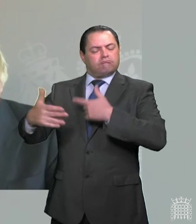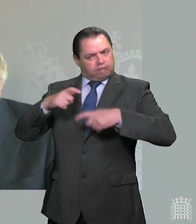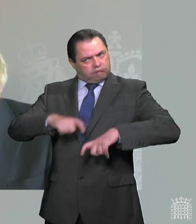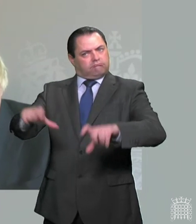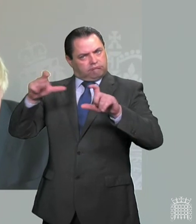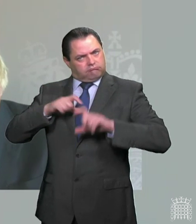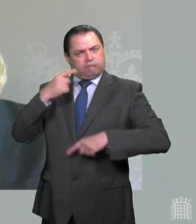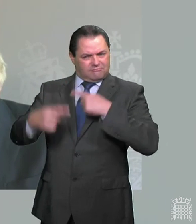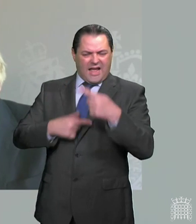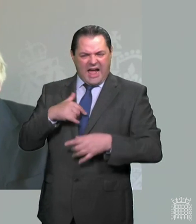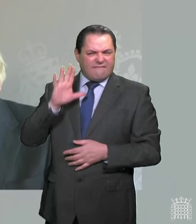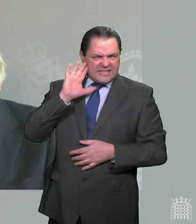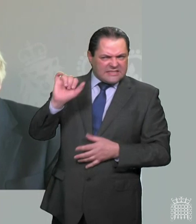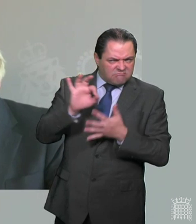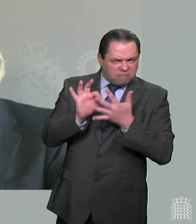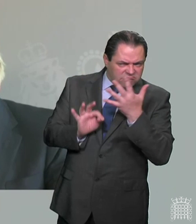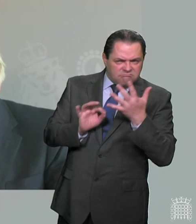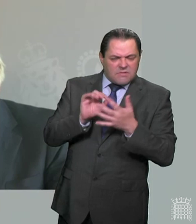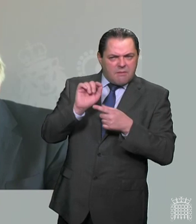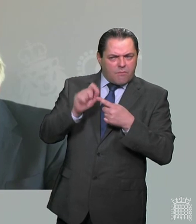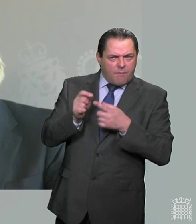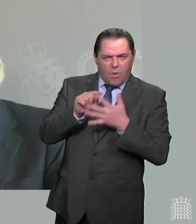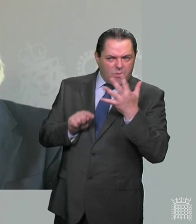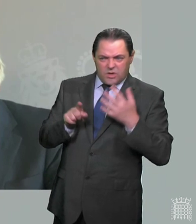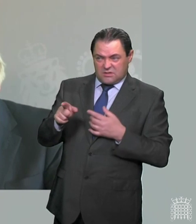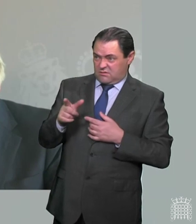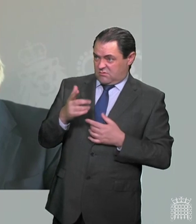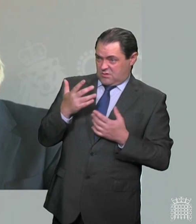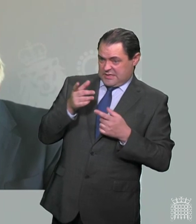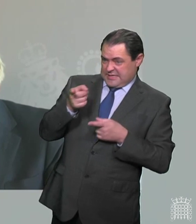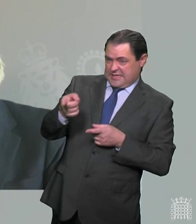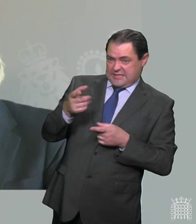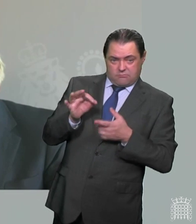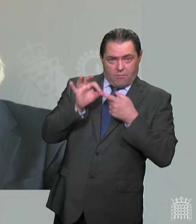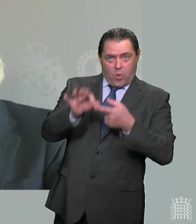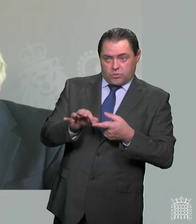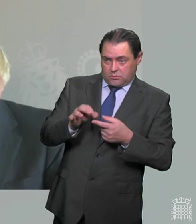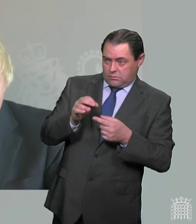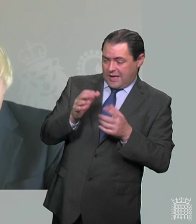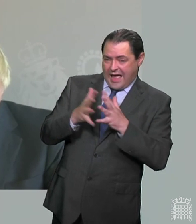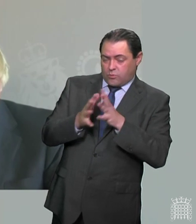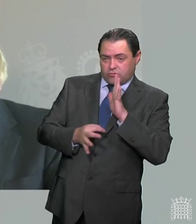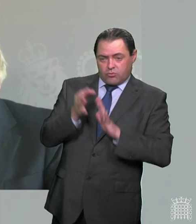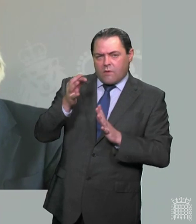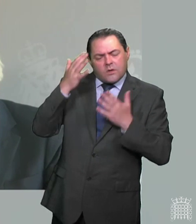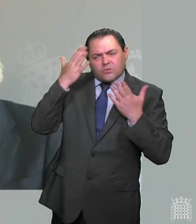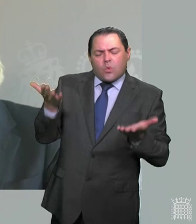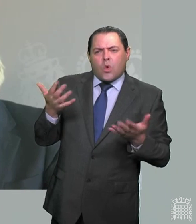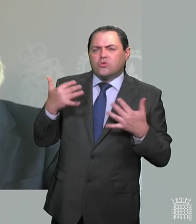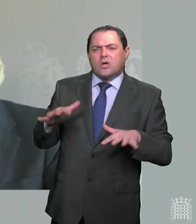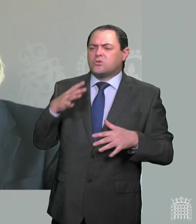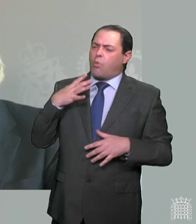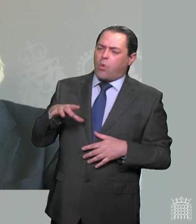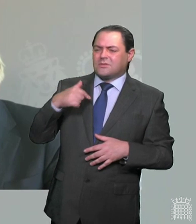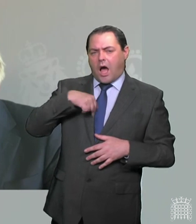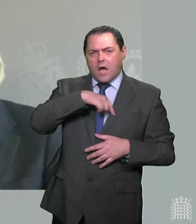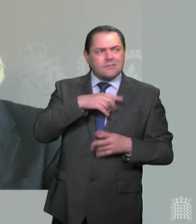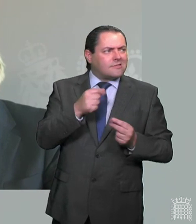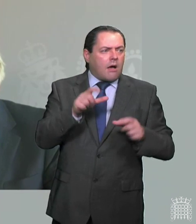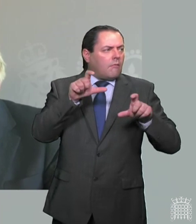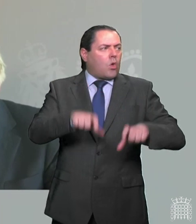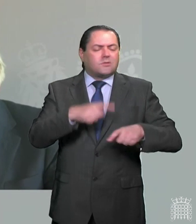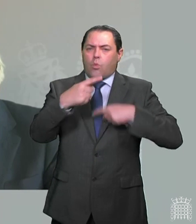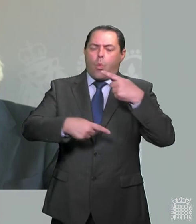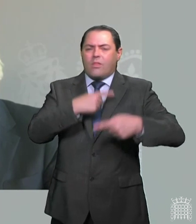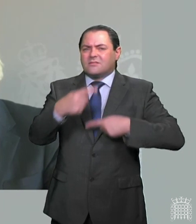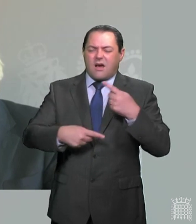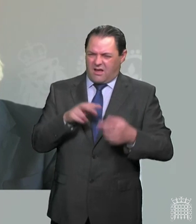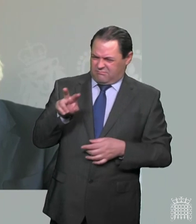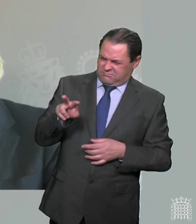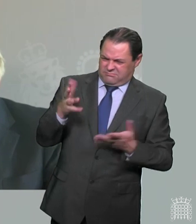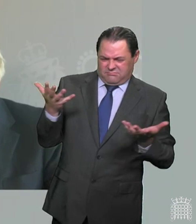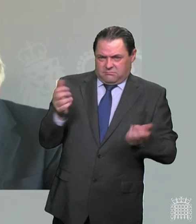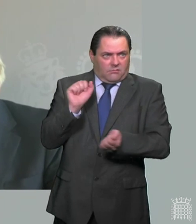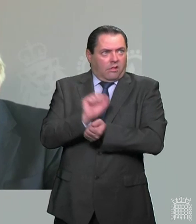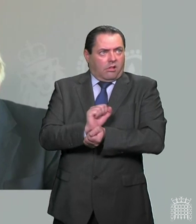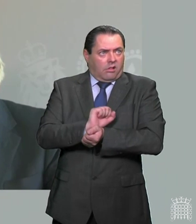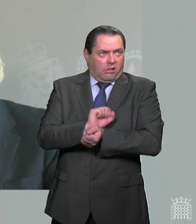I have listened to the right honourable and learned Gentleman very carefully this morning. I have absolutely no idea what he proposes to do instead, except keep us all in some sort of perpetual lockdown and limbo.